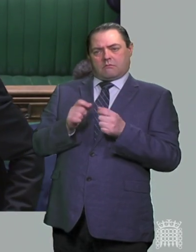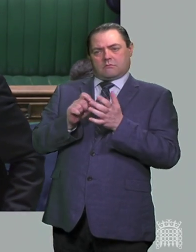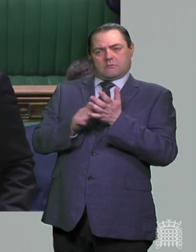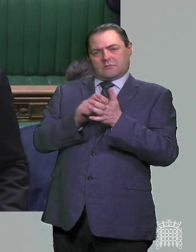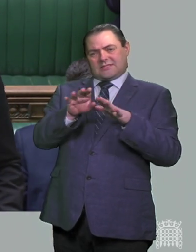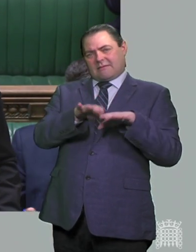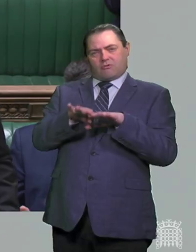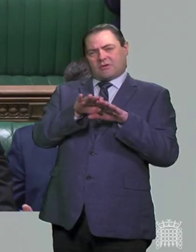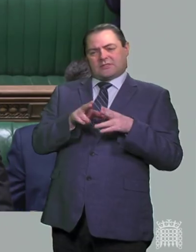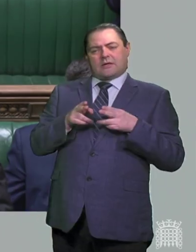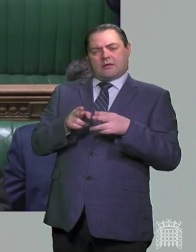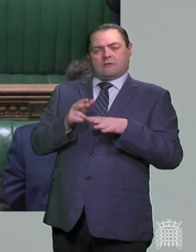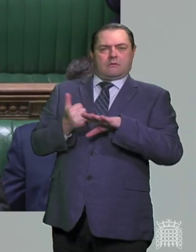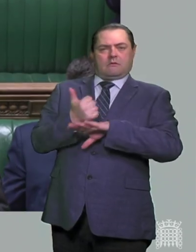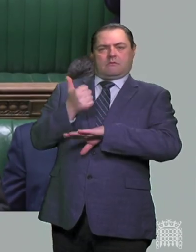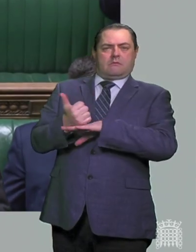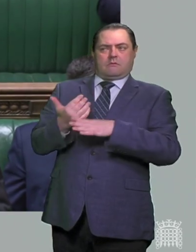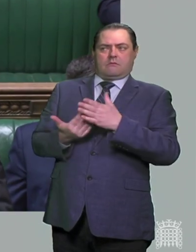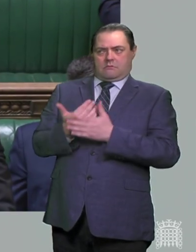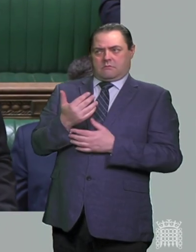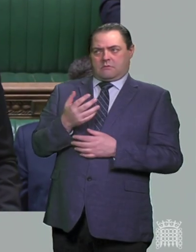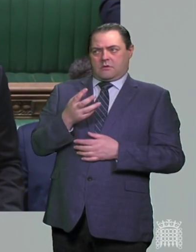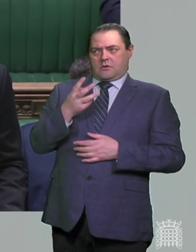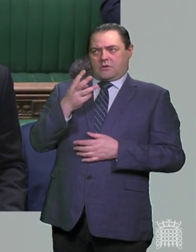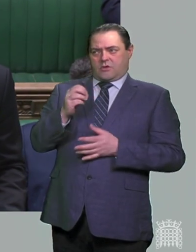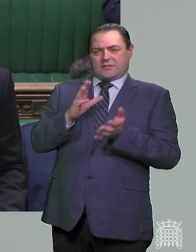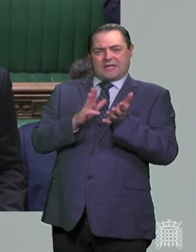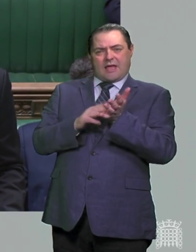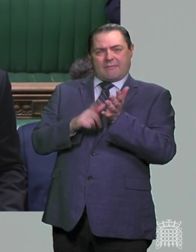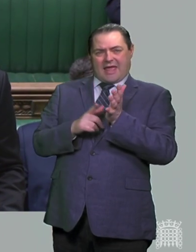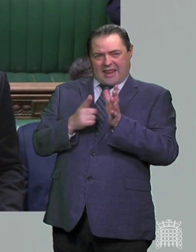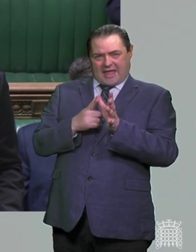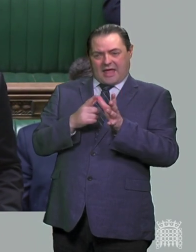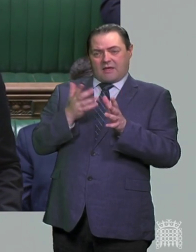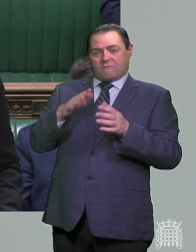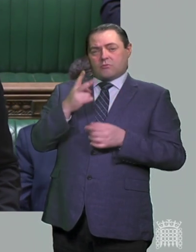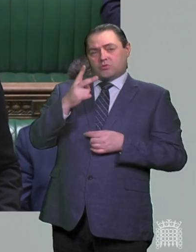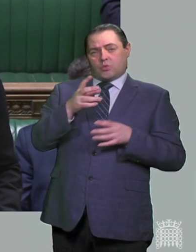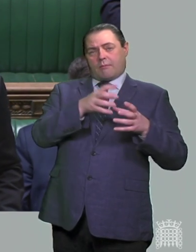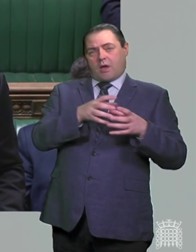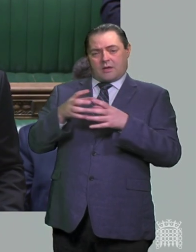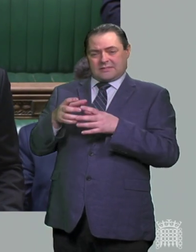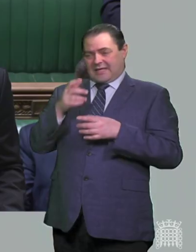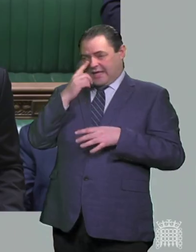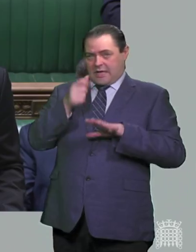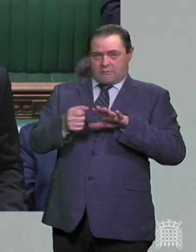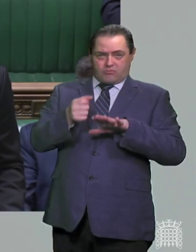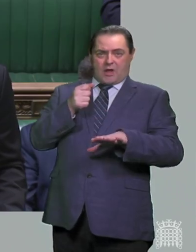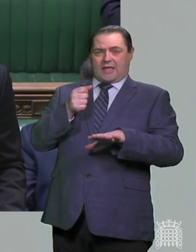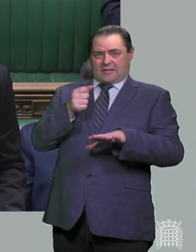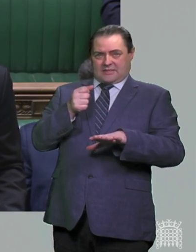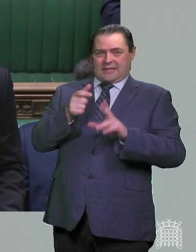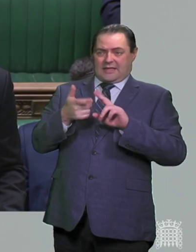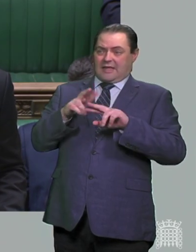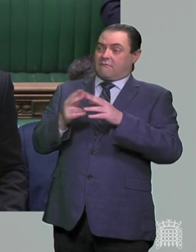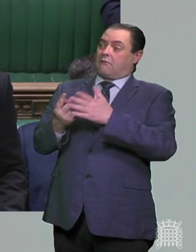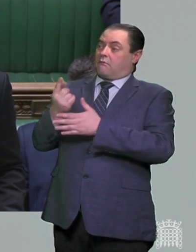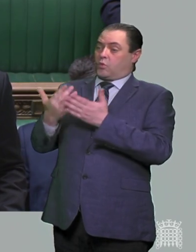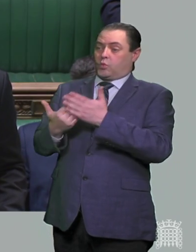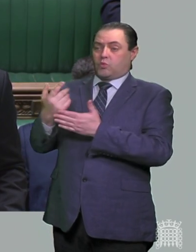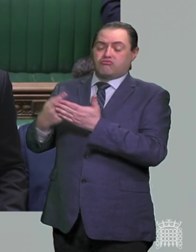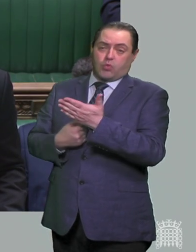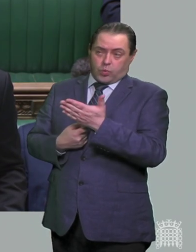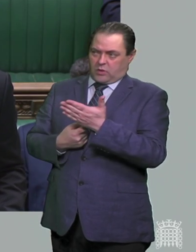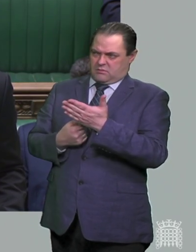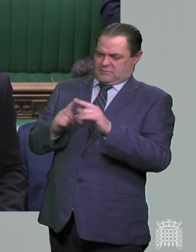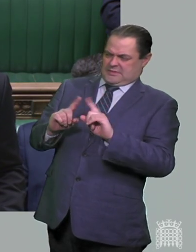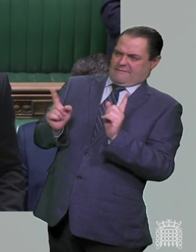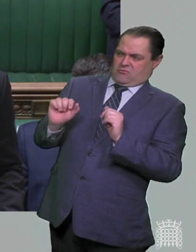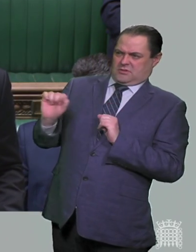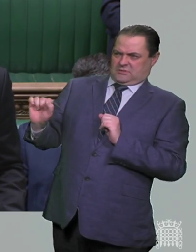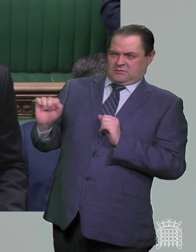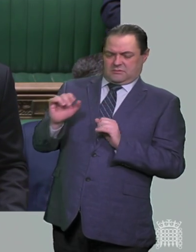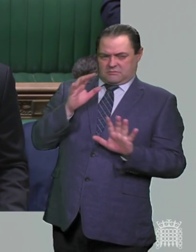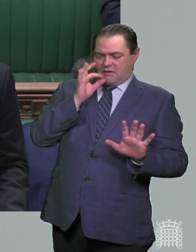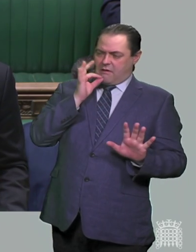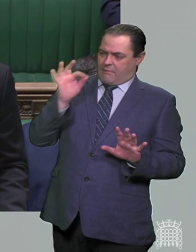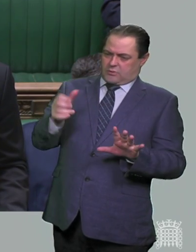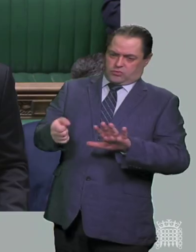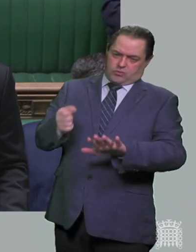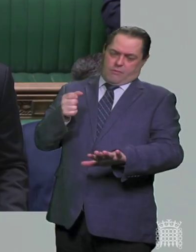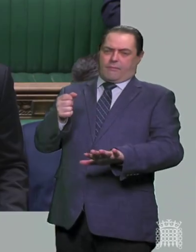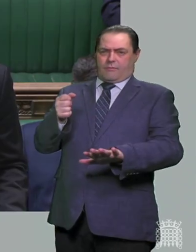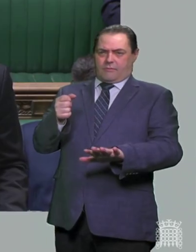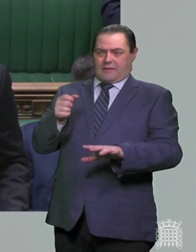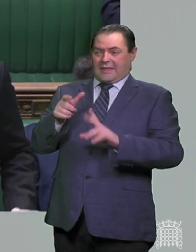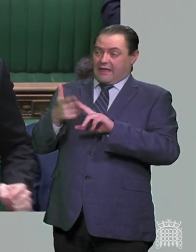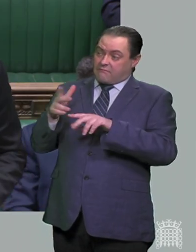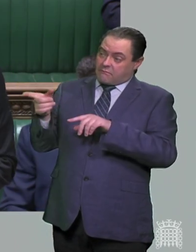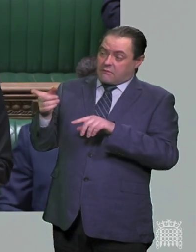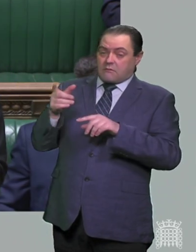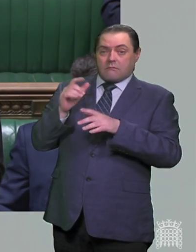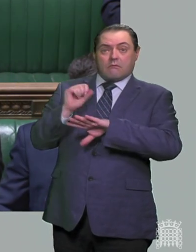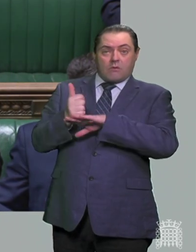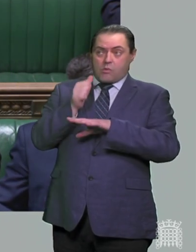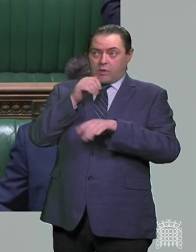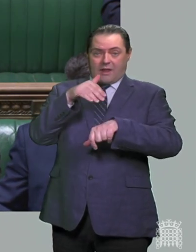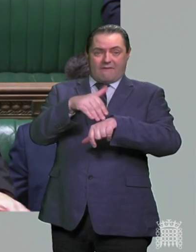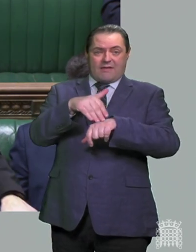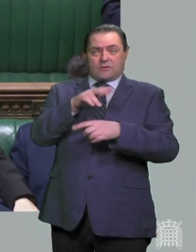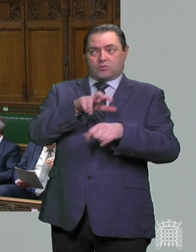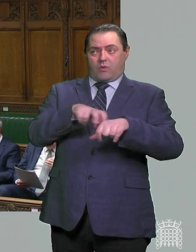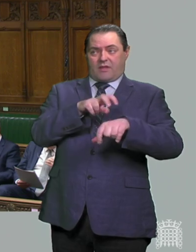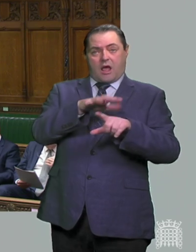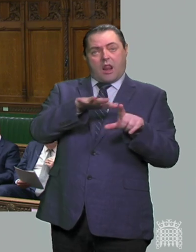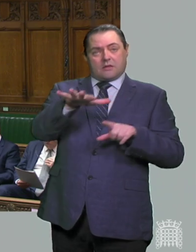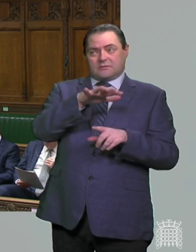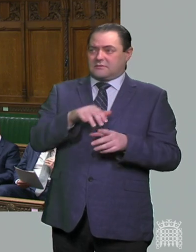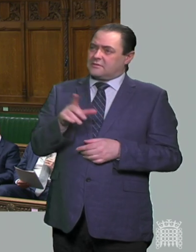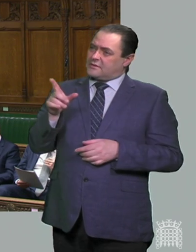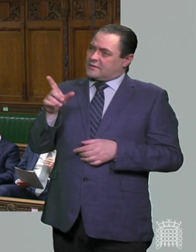In short, 30 Members of the Legislative Assembly from two political parties may use the brake if there is anything significantly different about a new rule, whether in its content or scope, and if its application will have a significant impact on everyday life that is liable to persist in Northern Ireland.